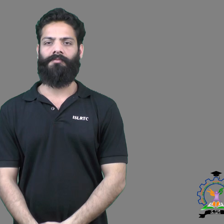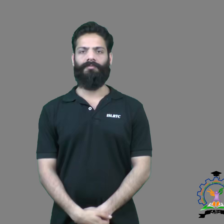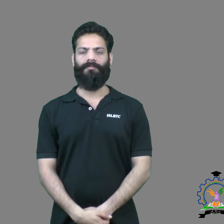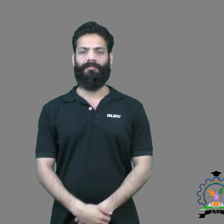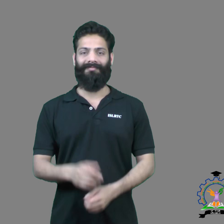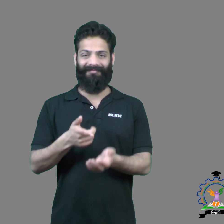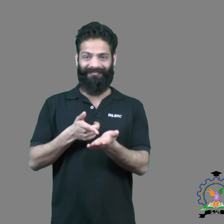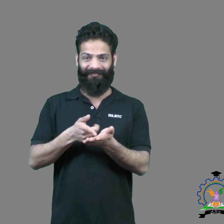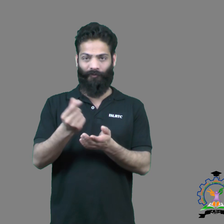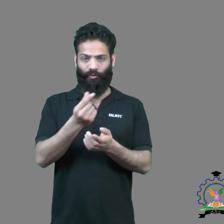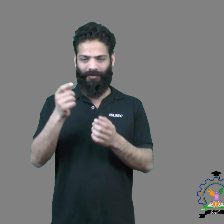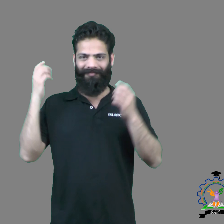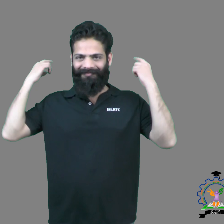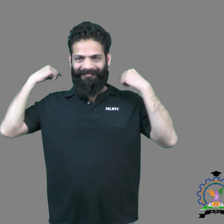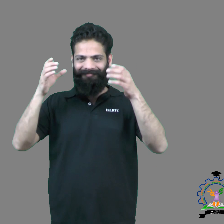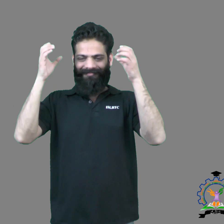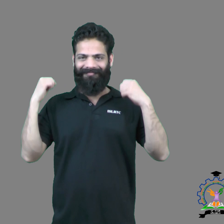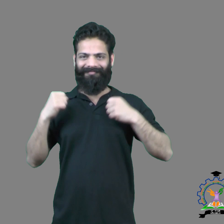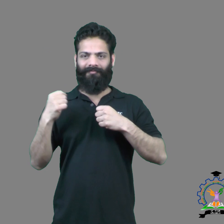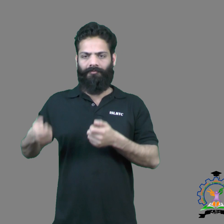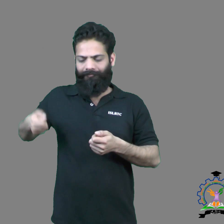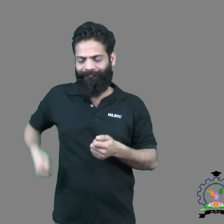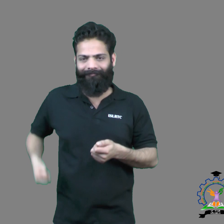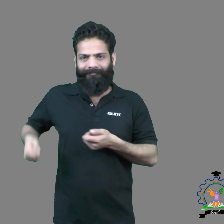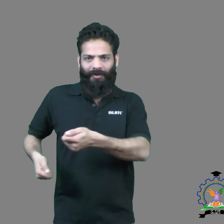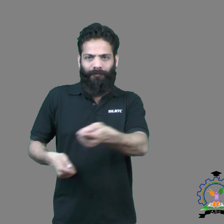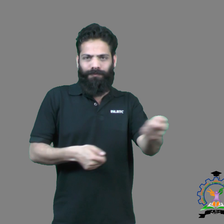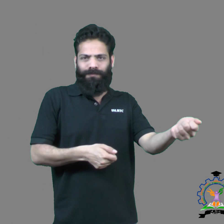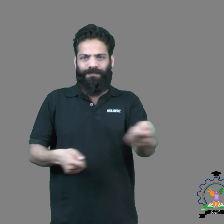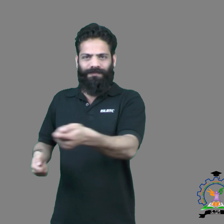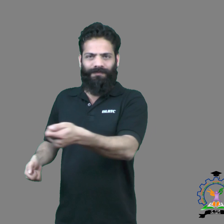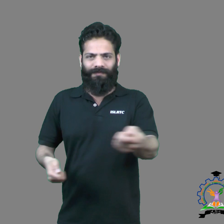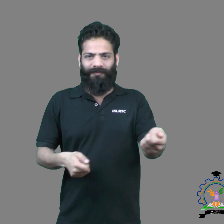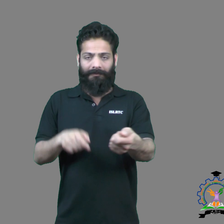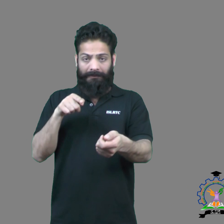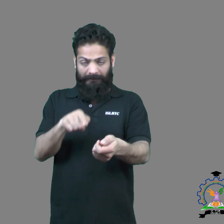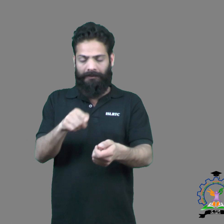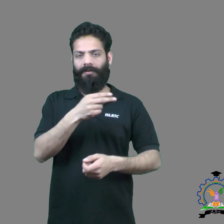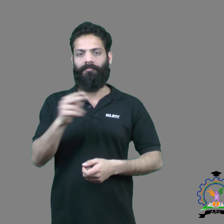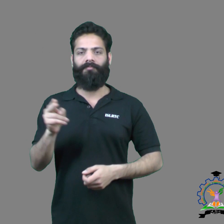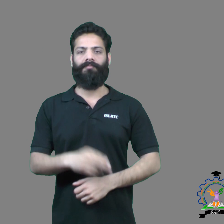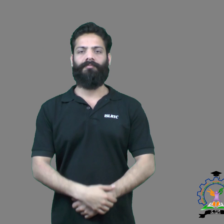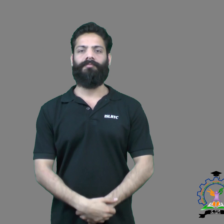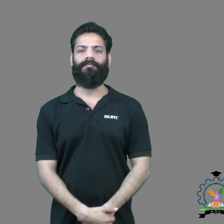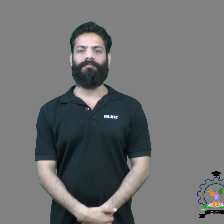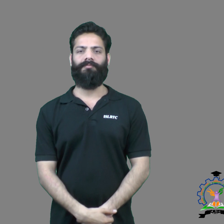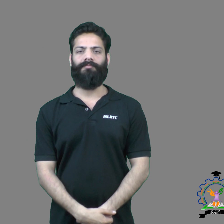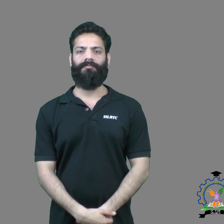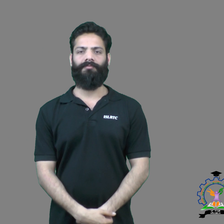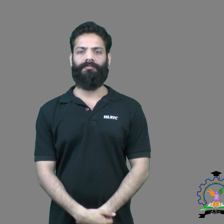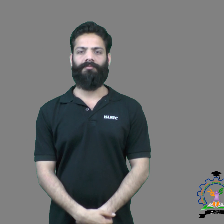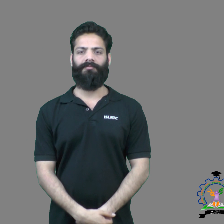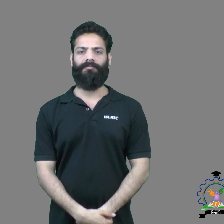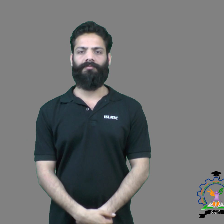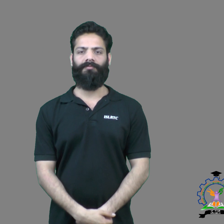Hydraulic Sprayer